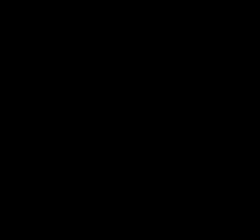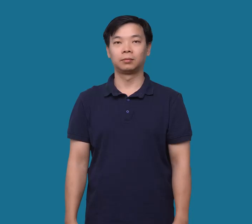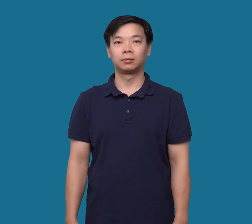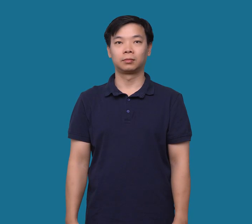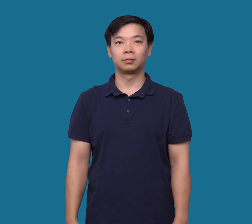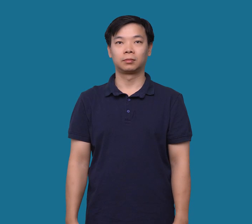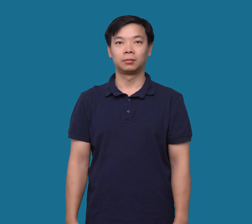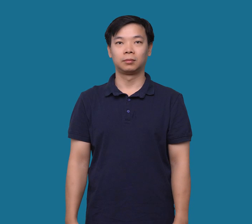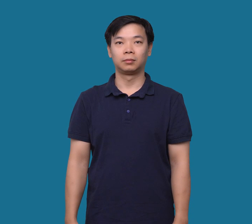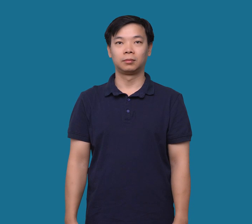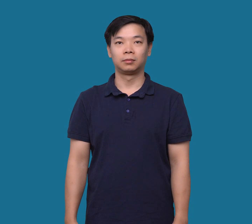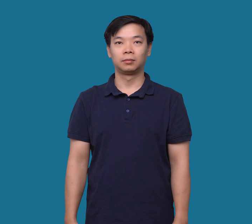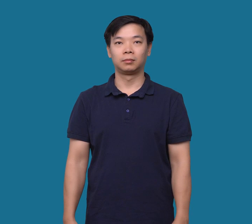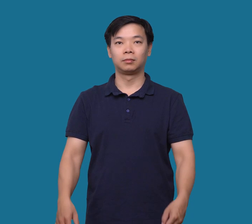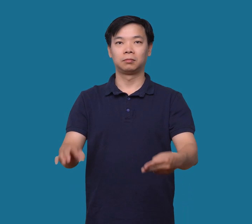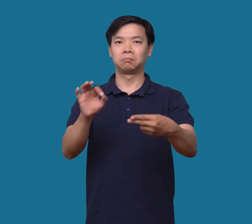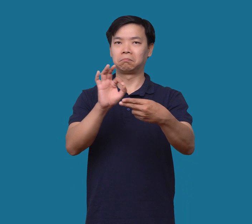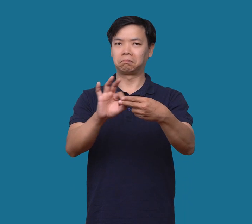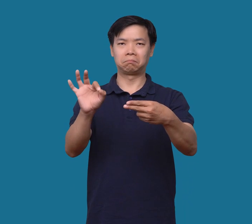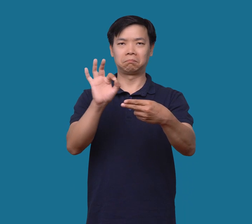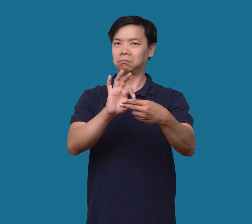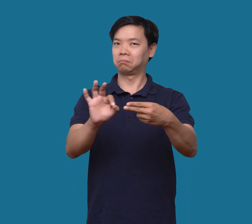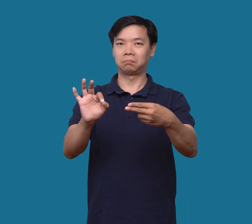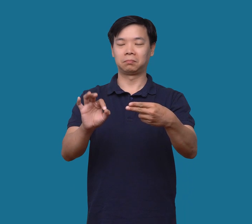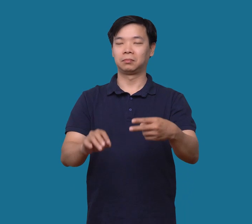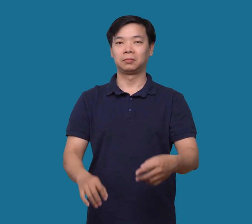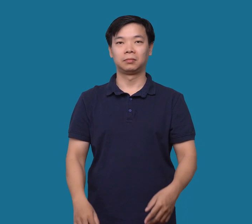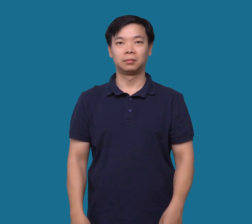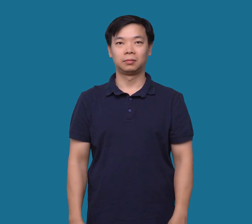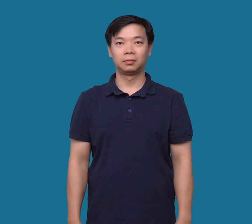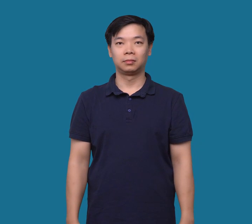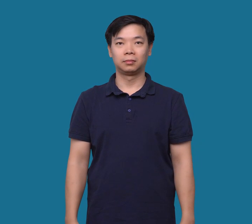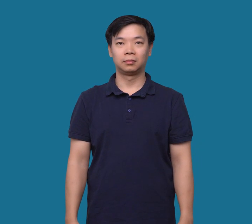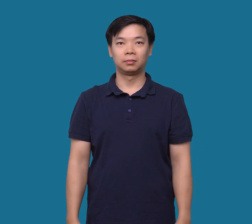vấn đề